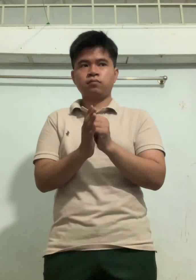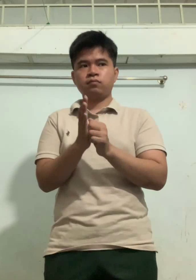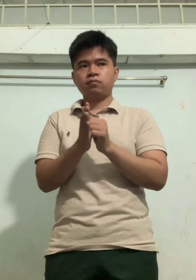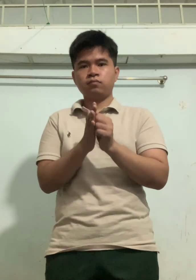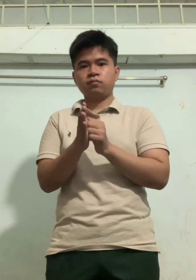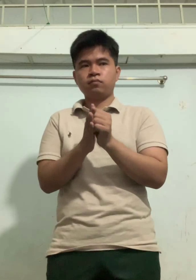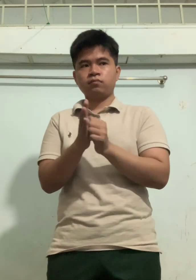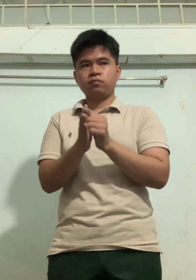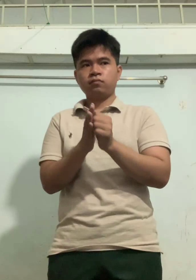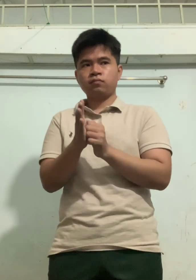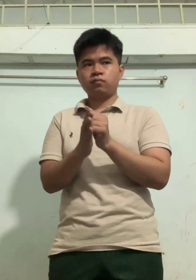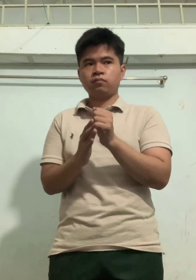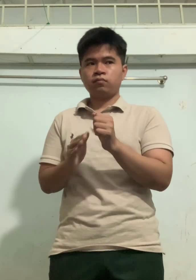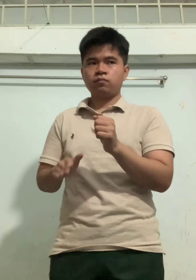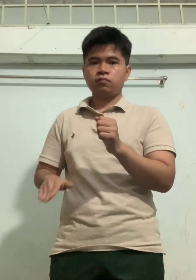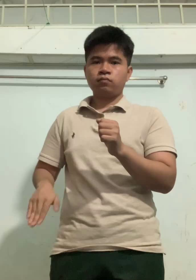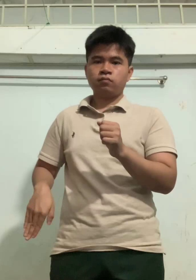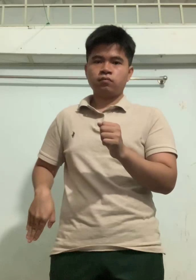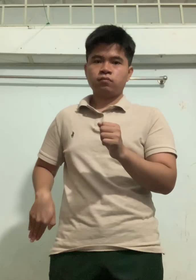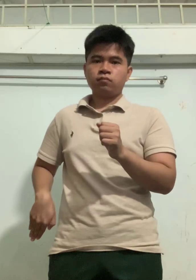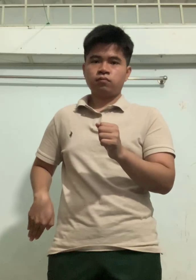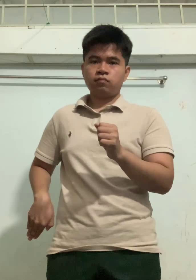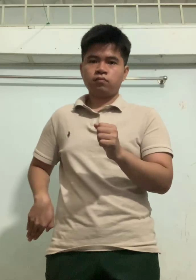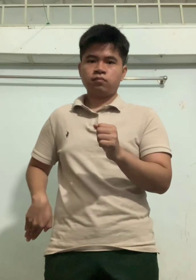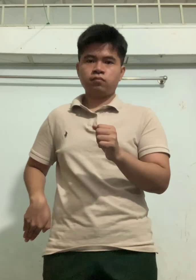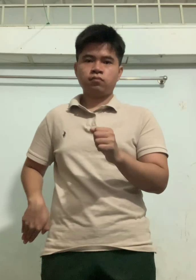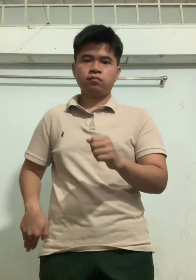thang sau